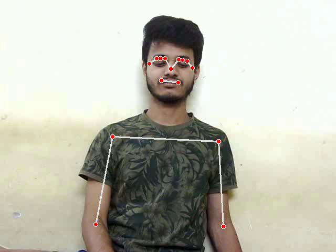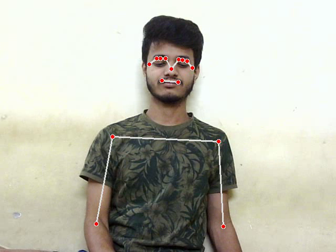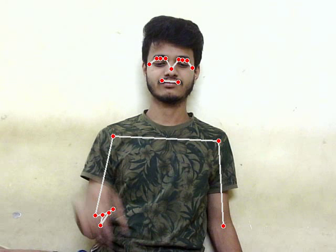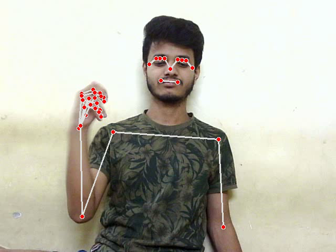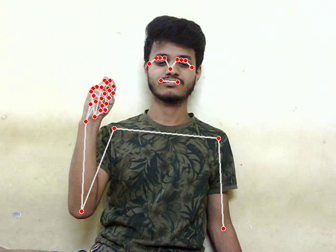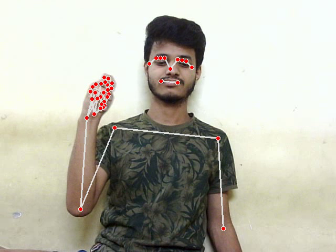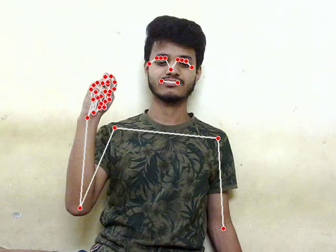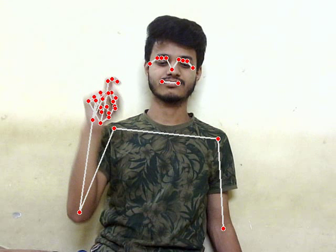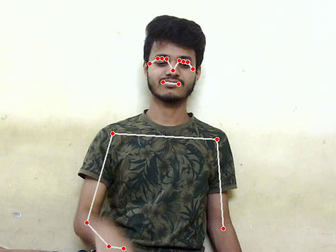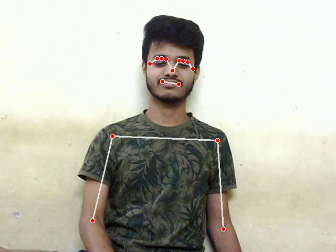bathroom